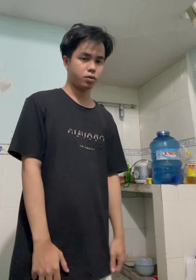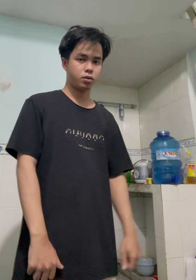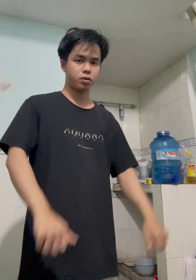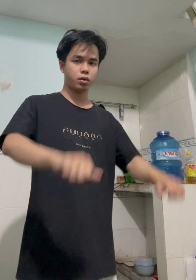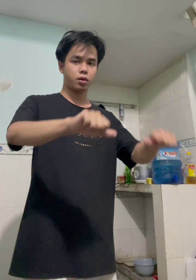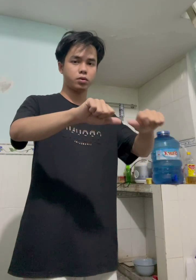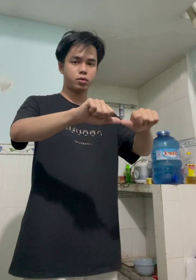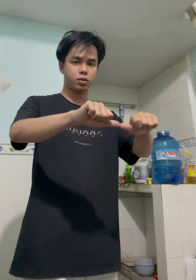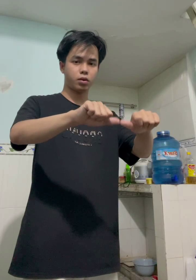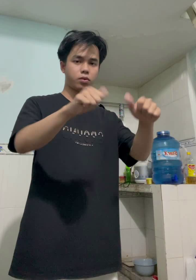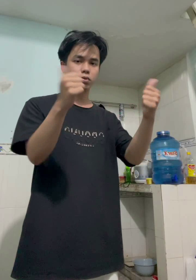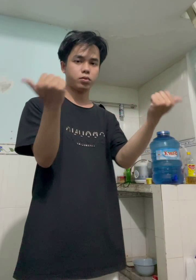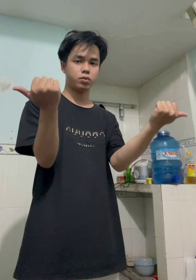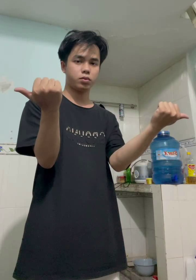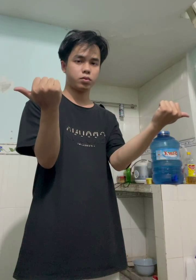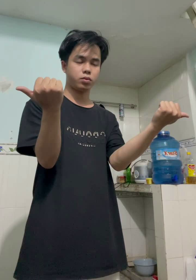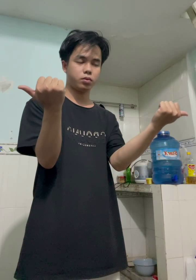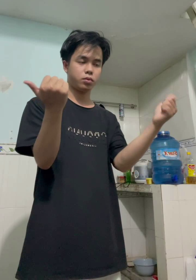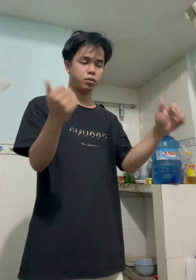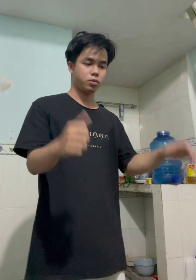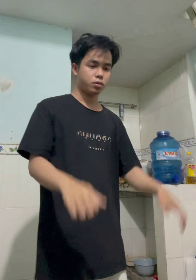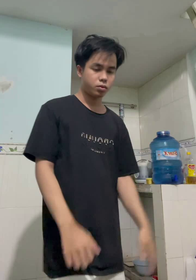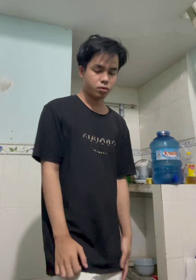o dau